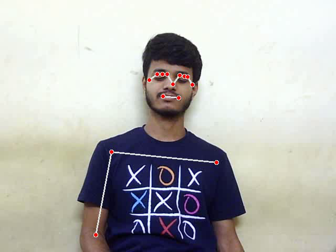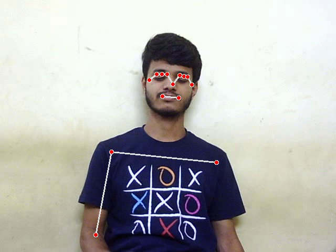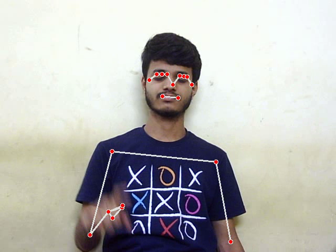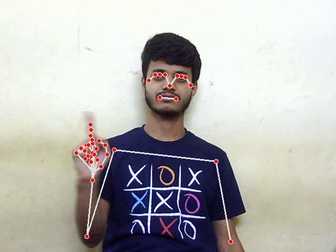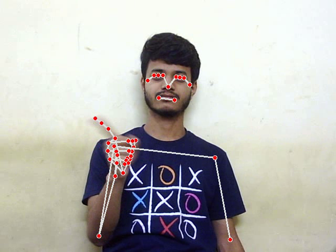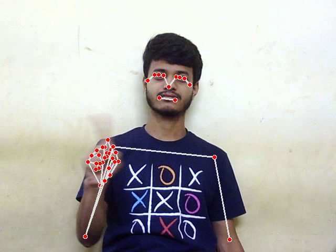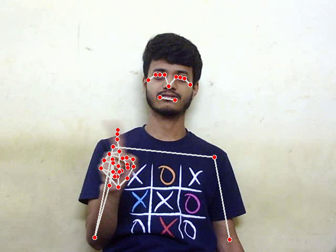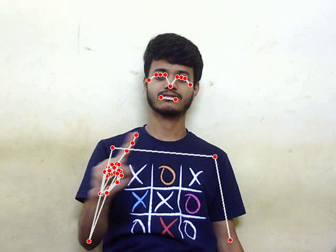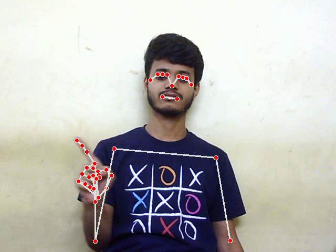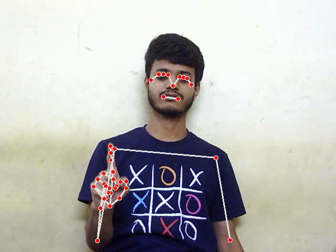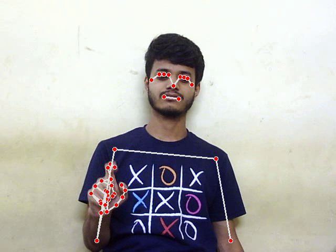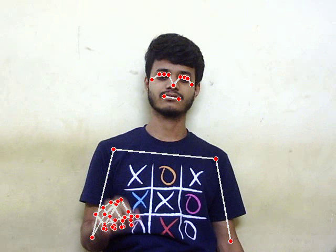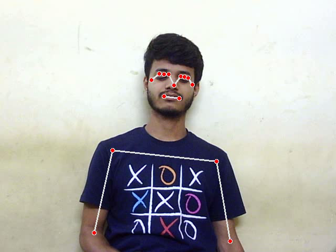where